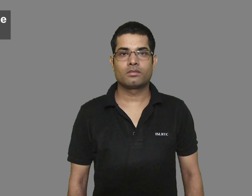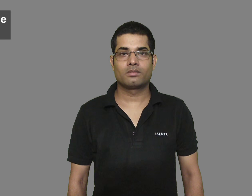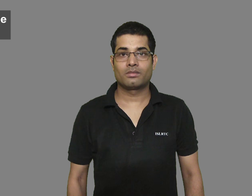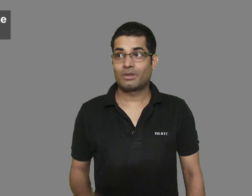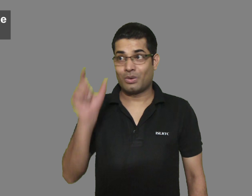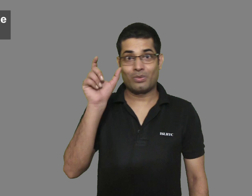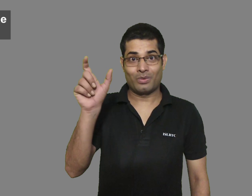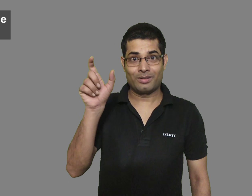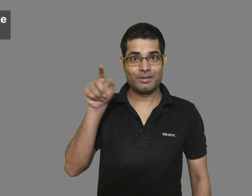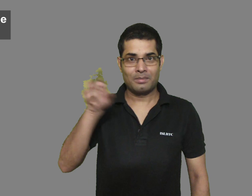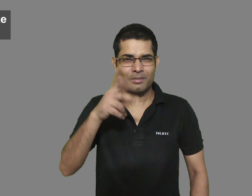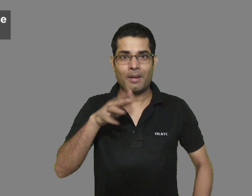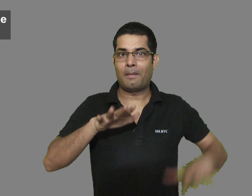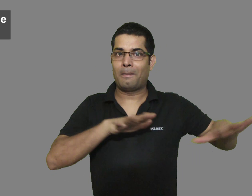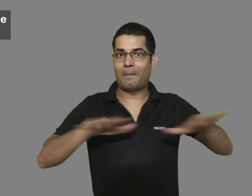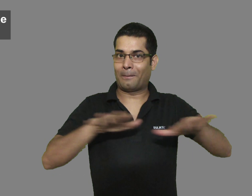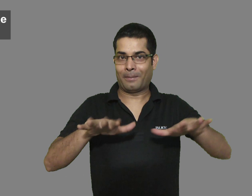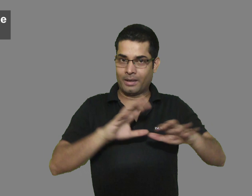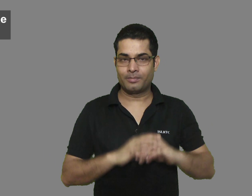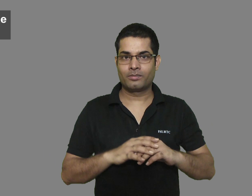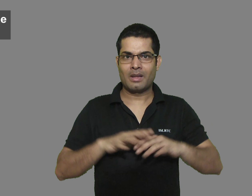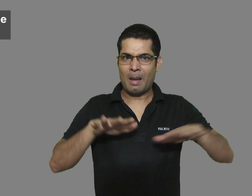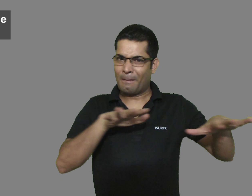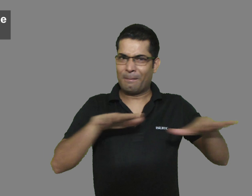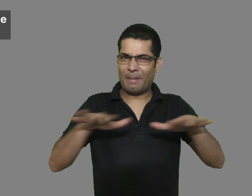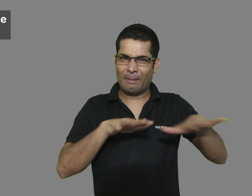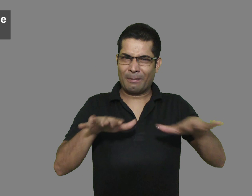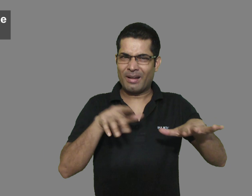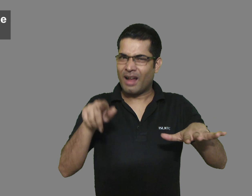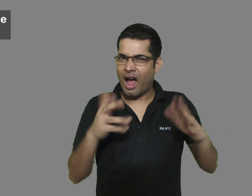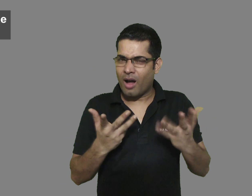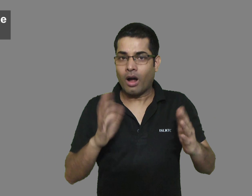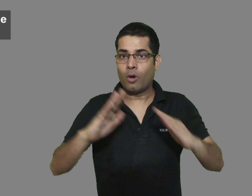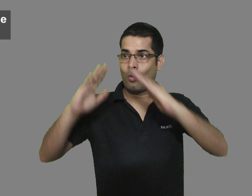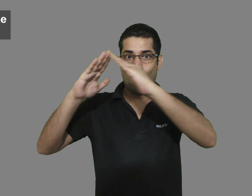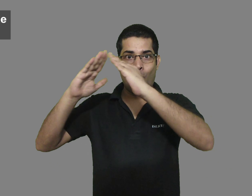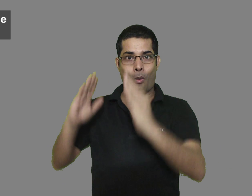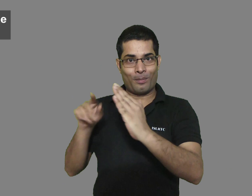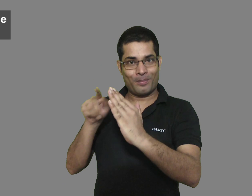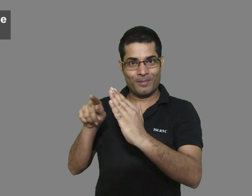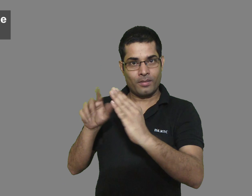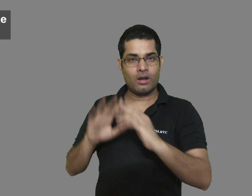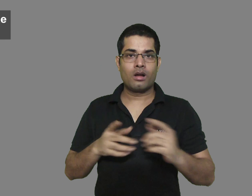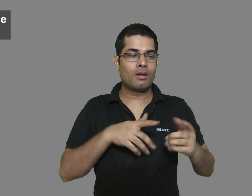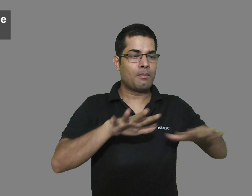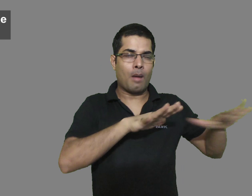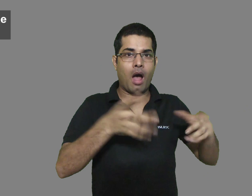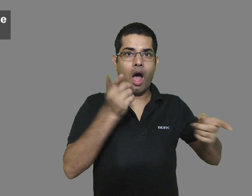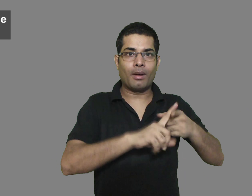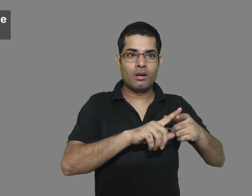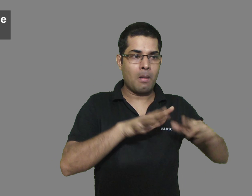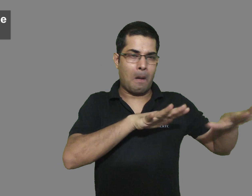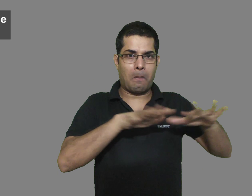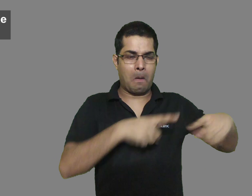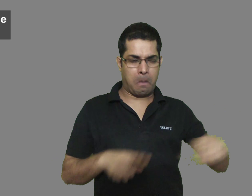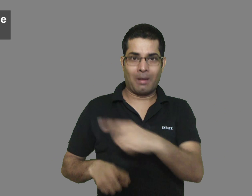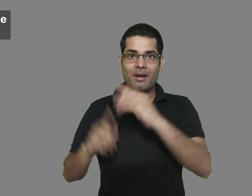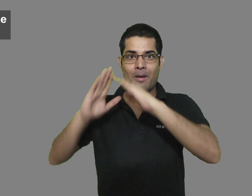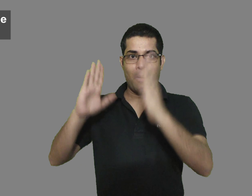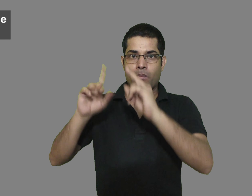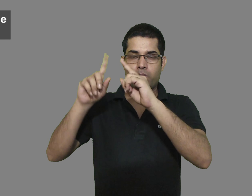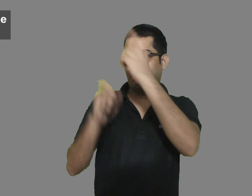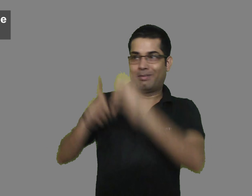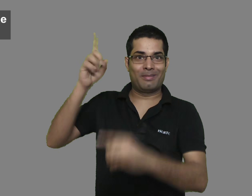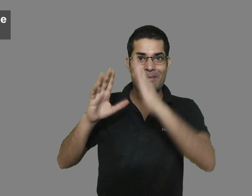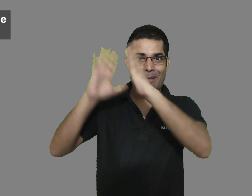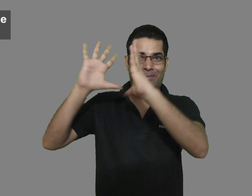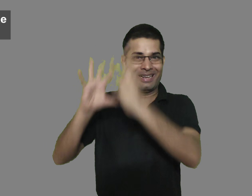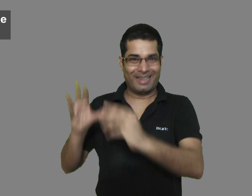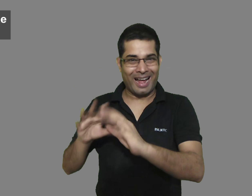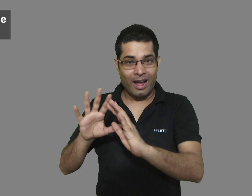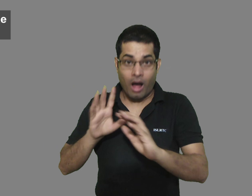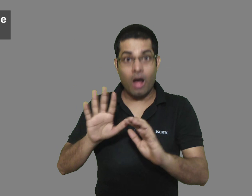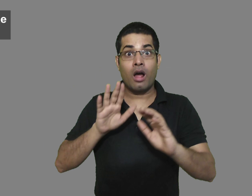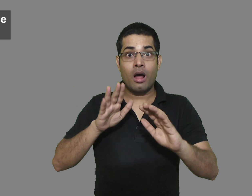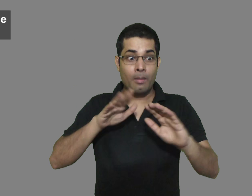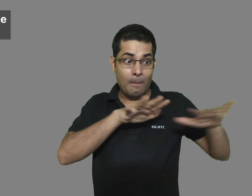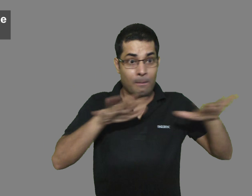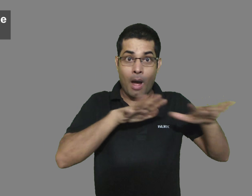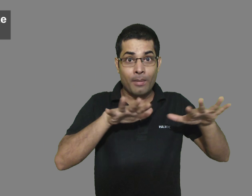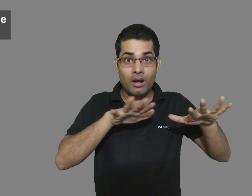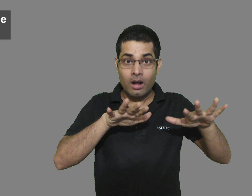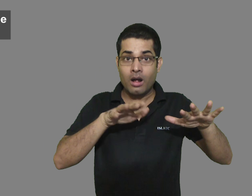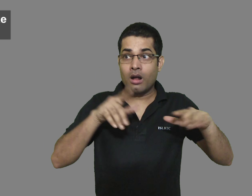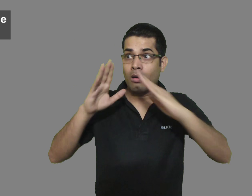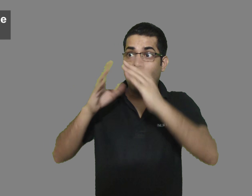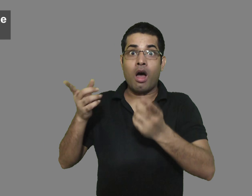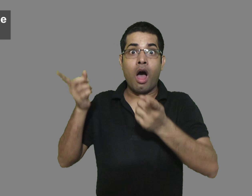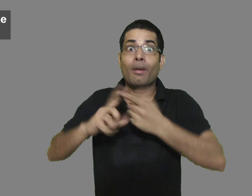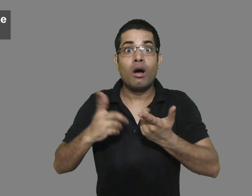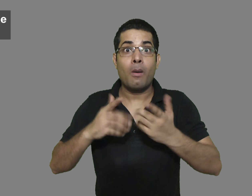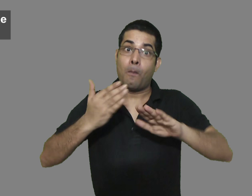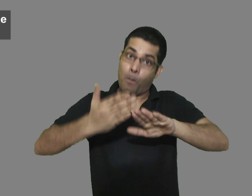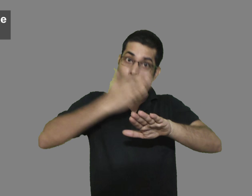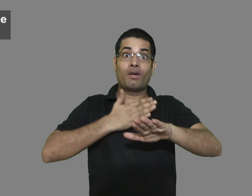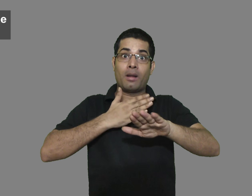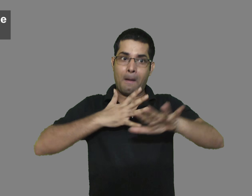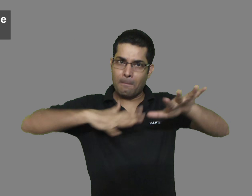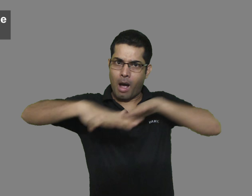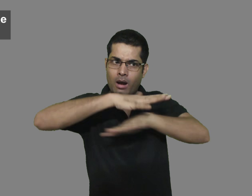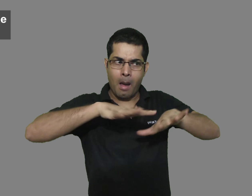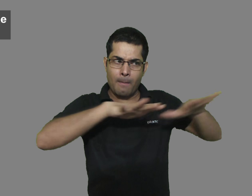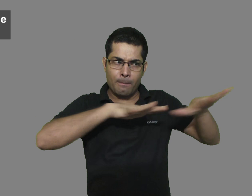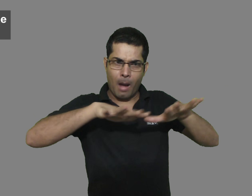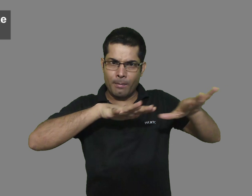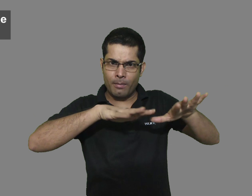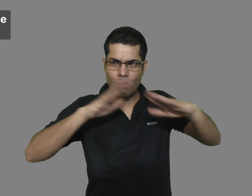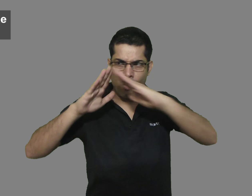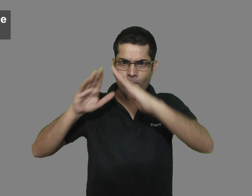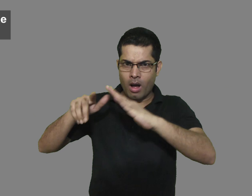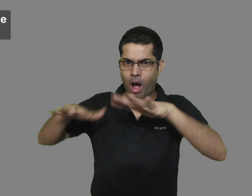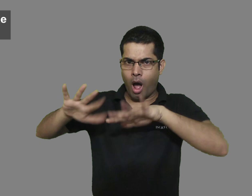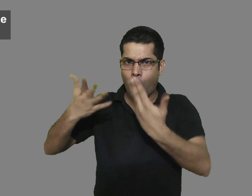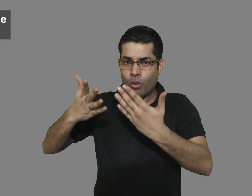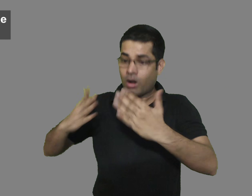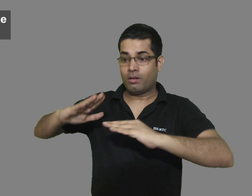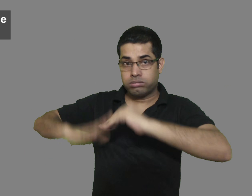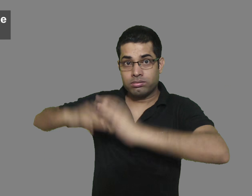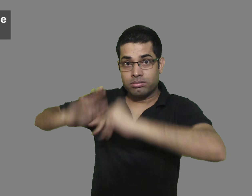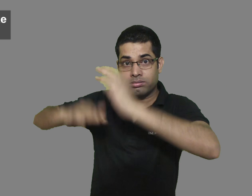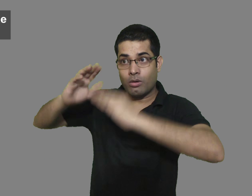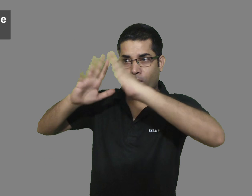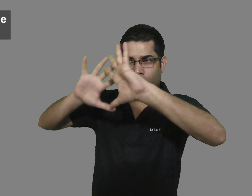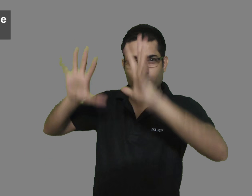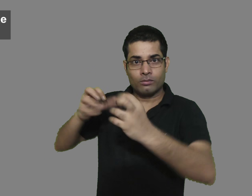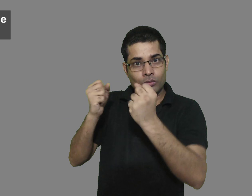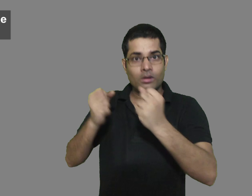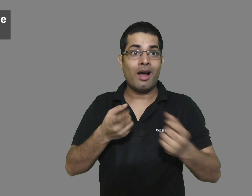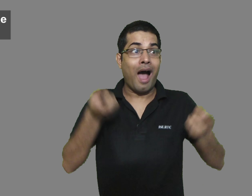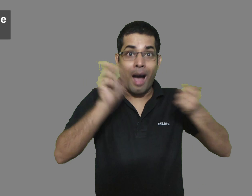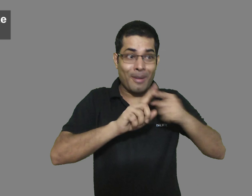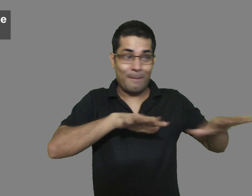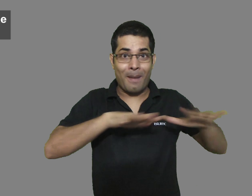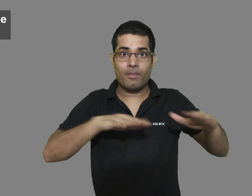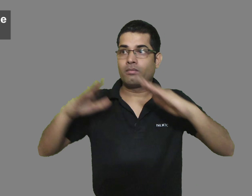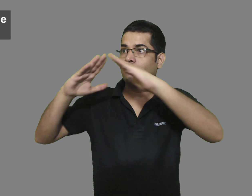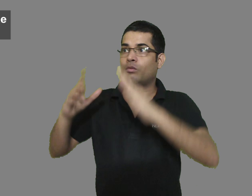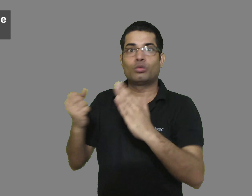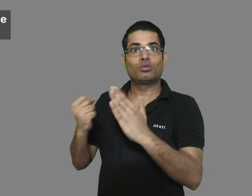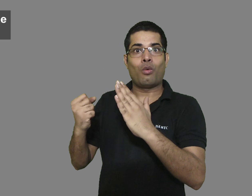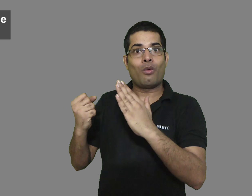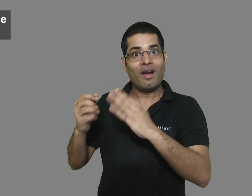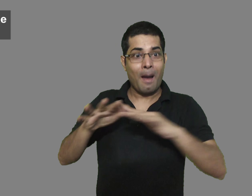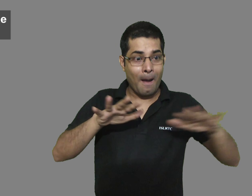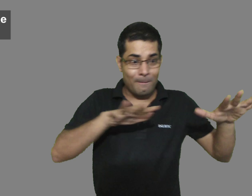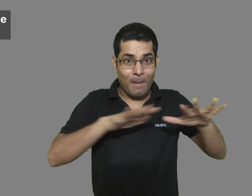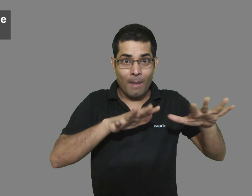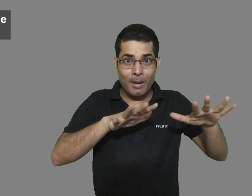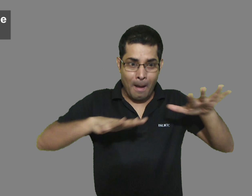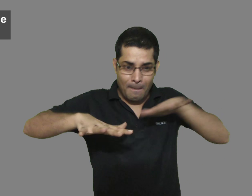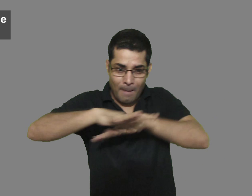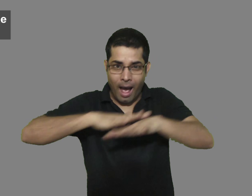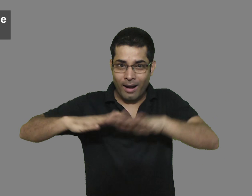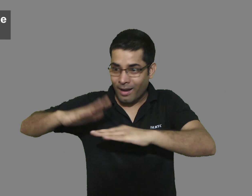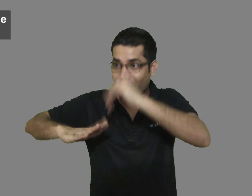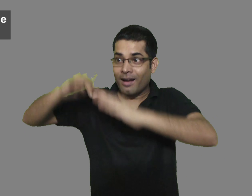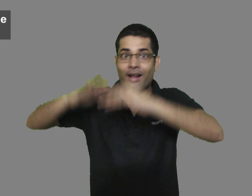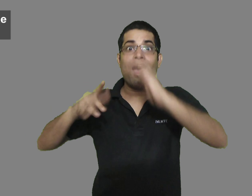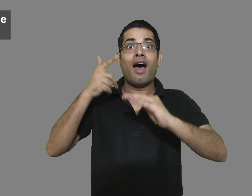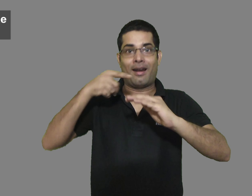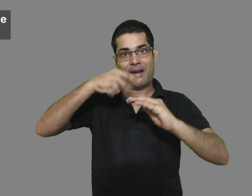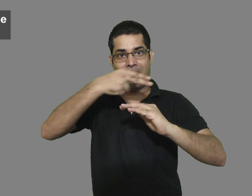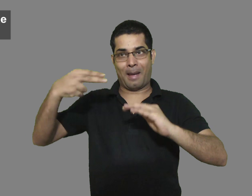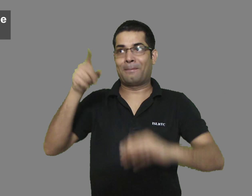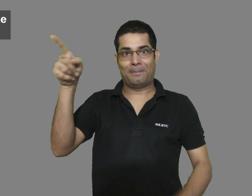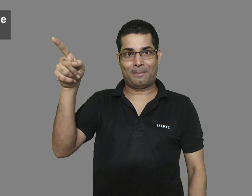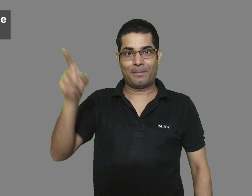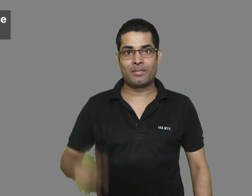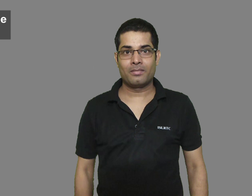Earthquake Load